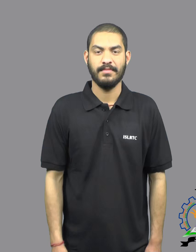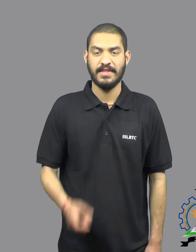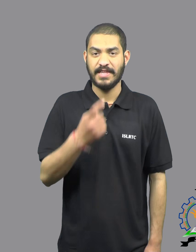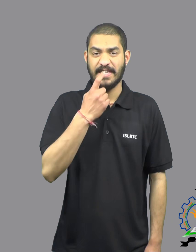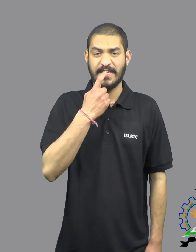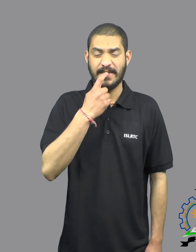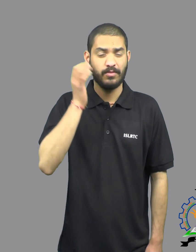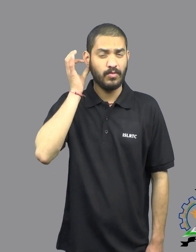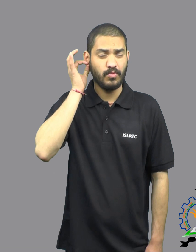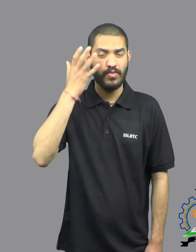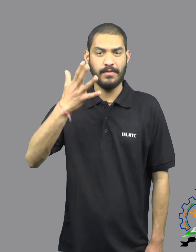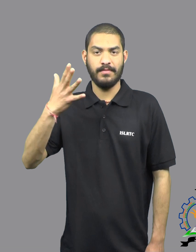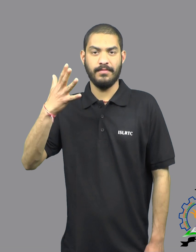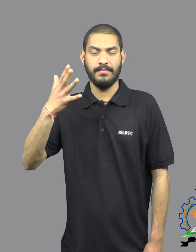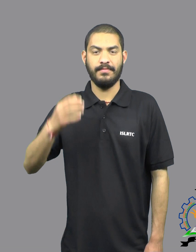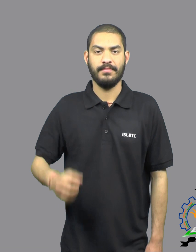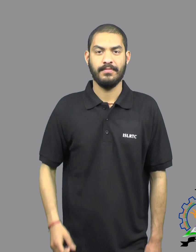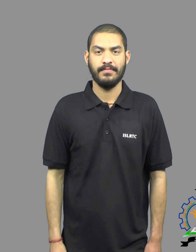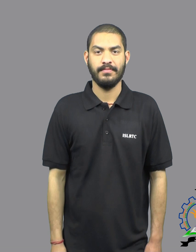Silver